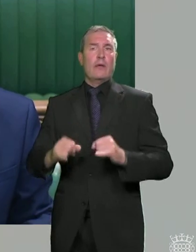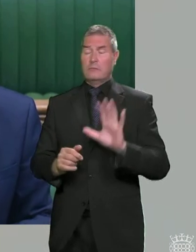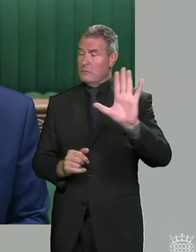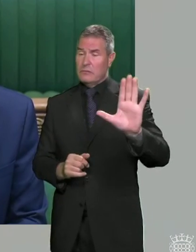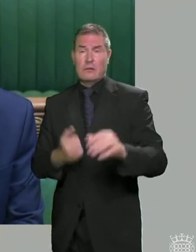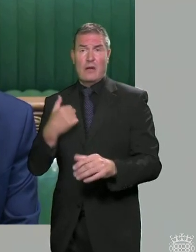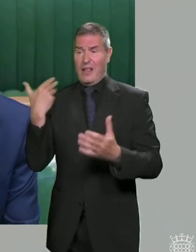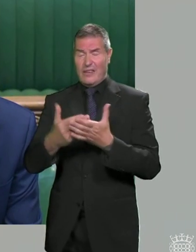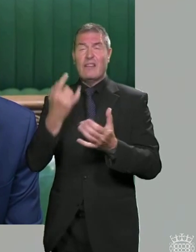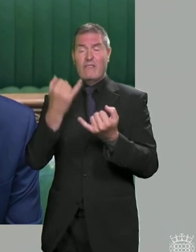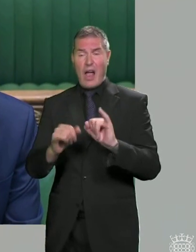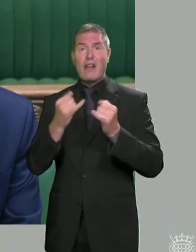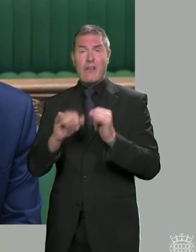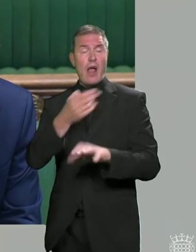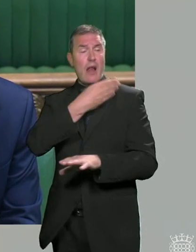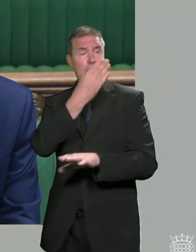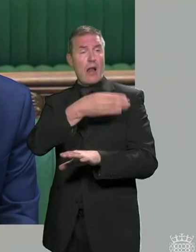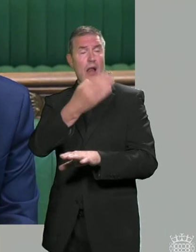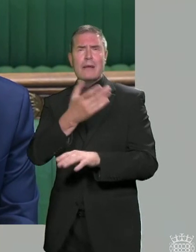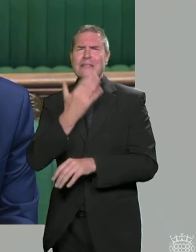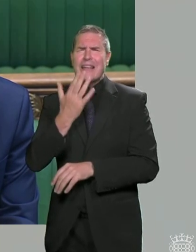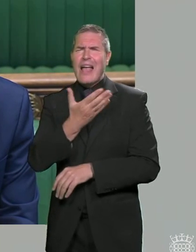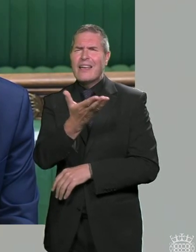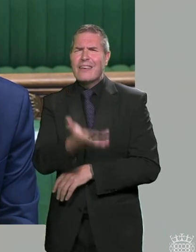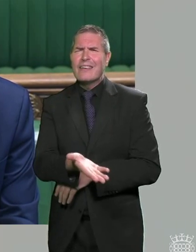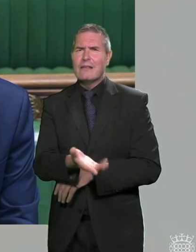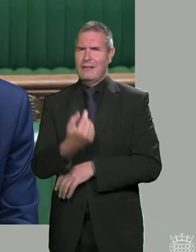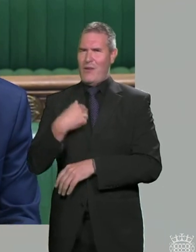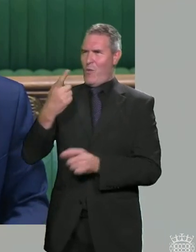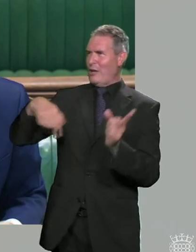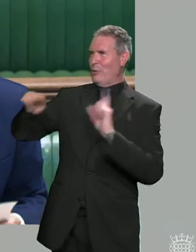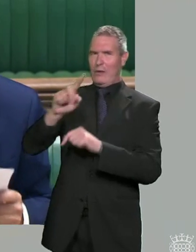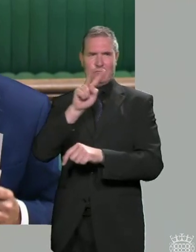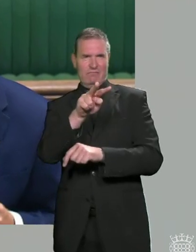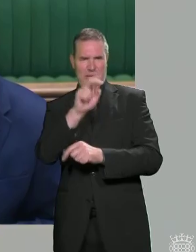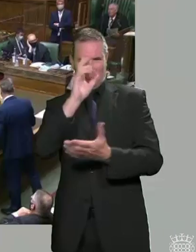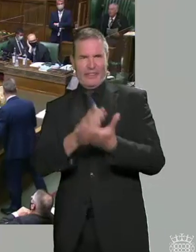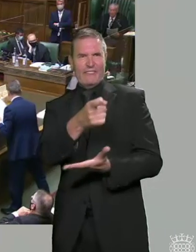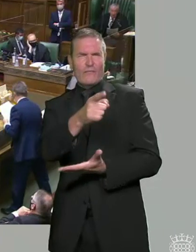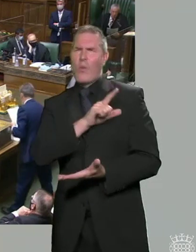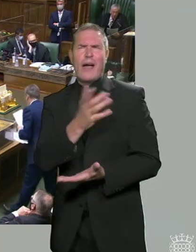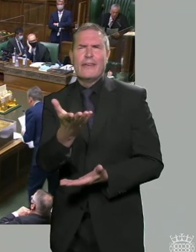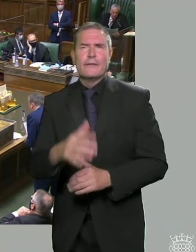After all these failures and mistakes, why should anyone believe the Prime Minister now?